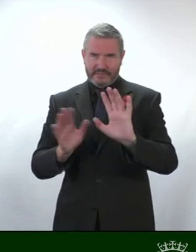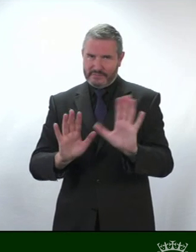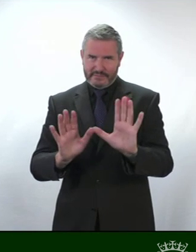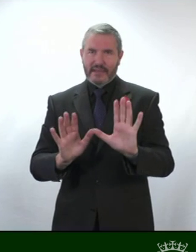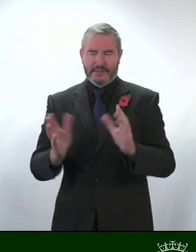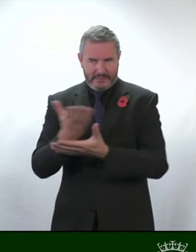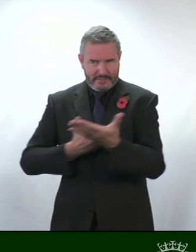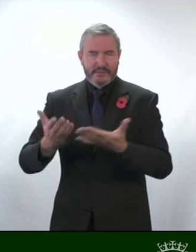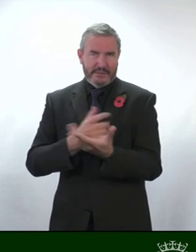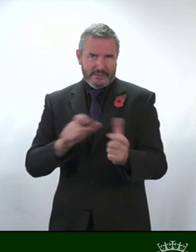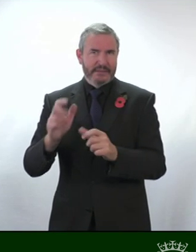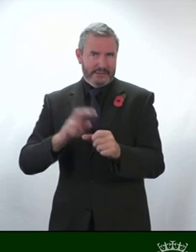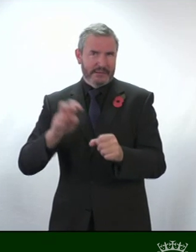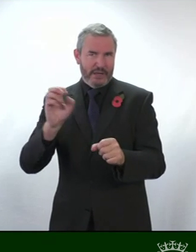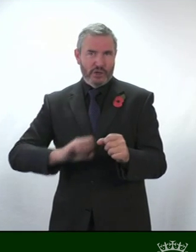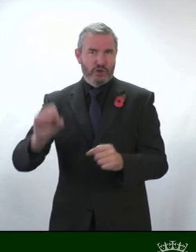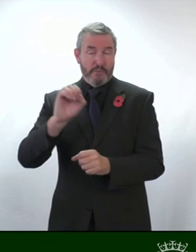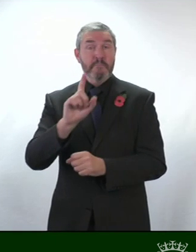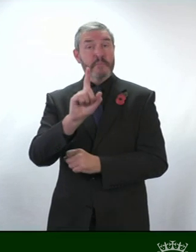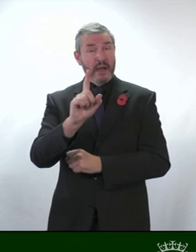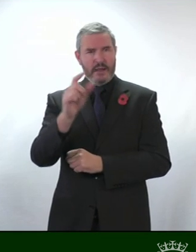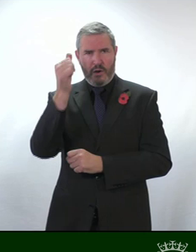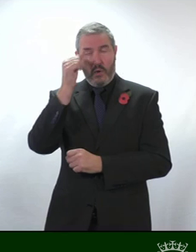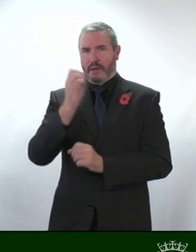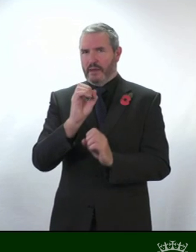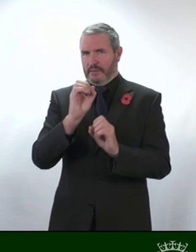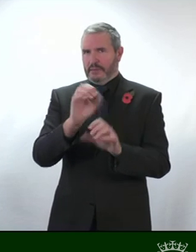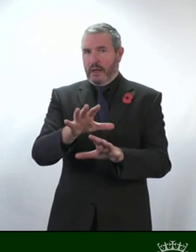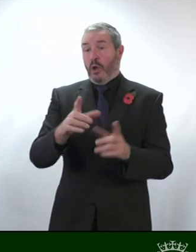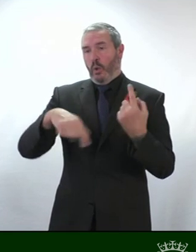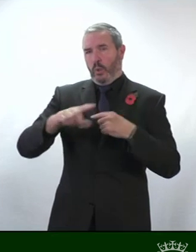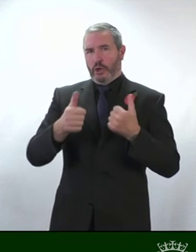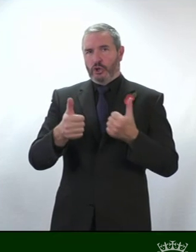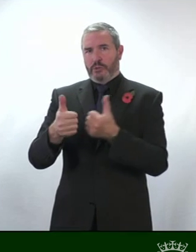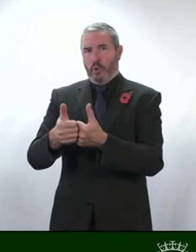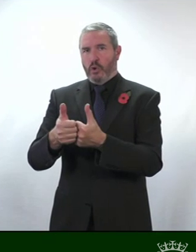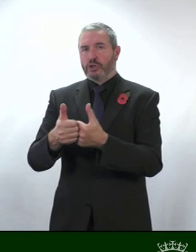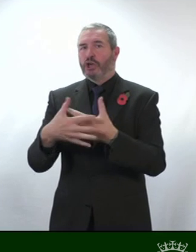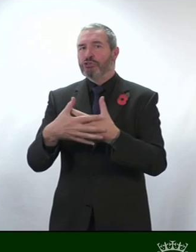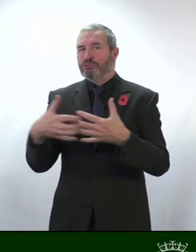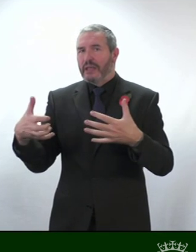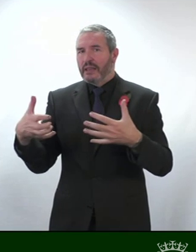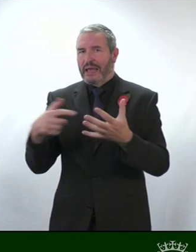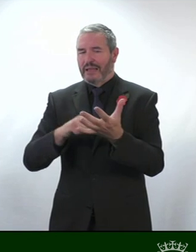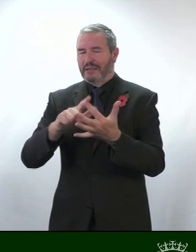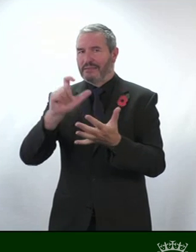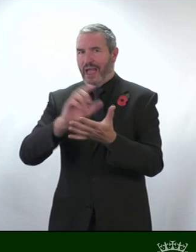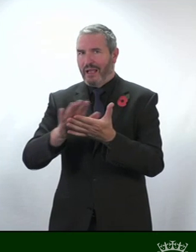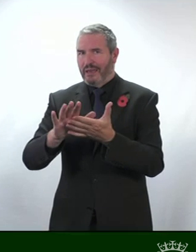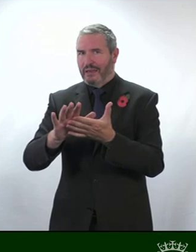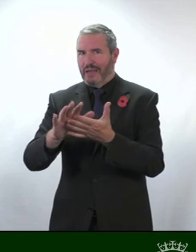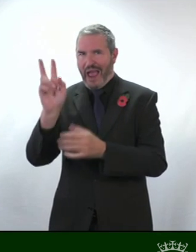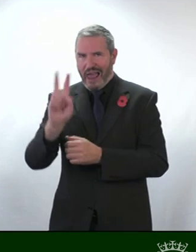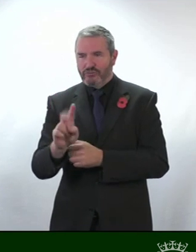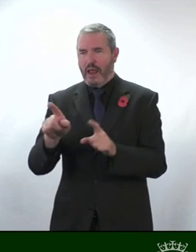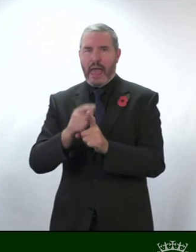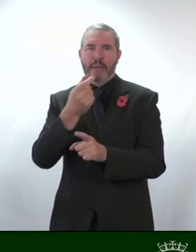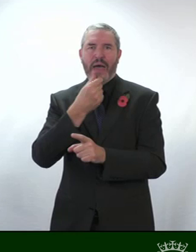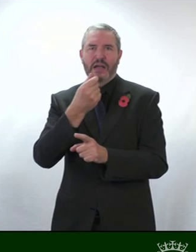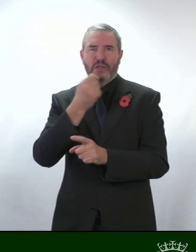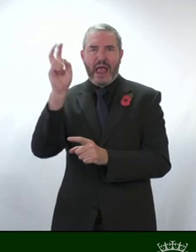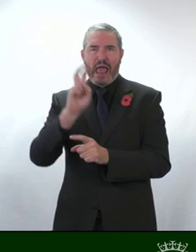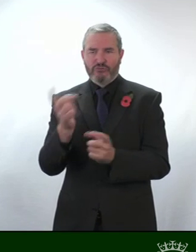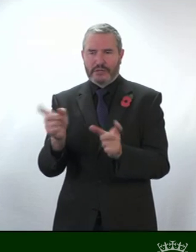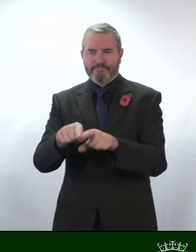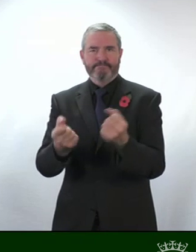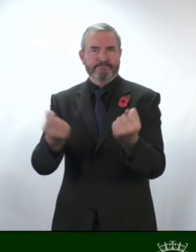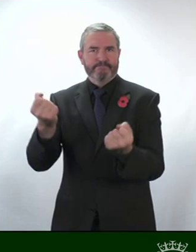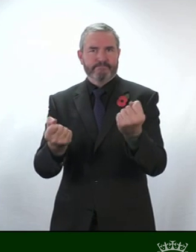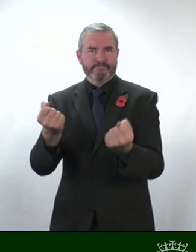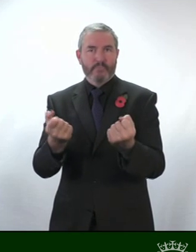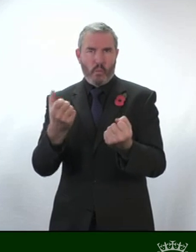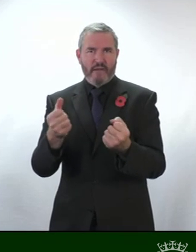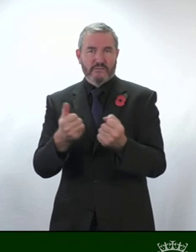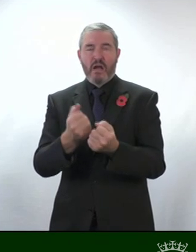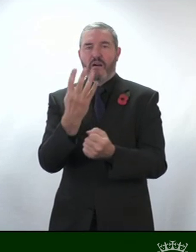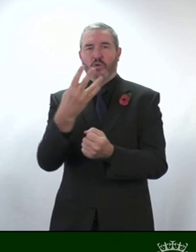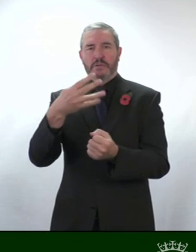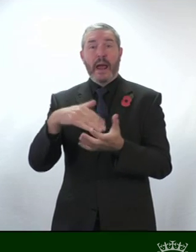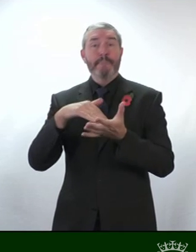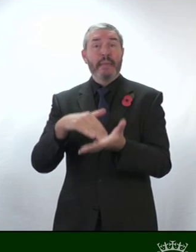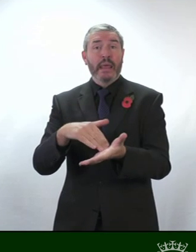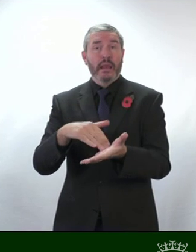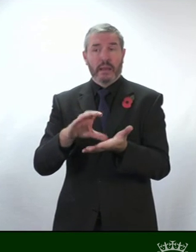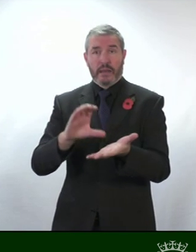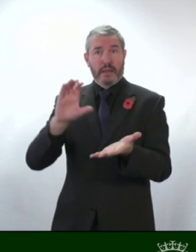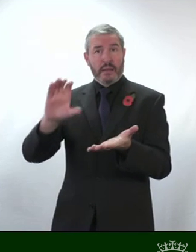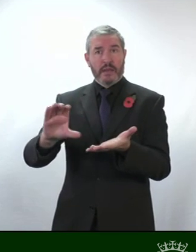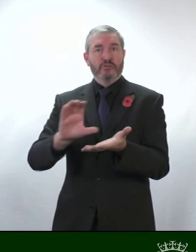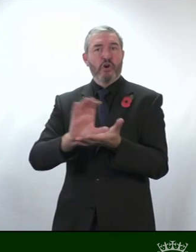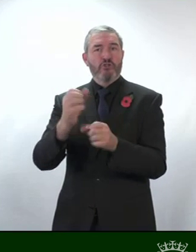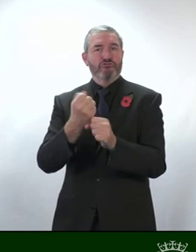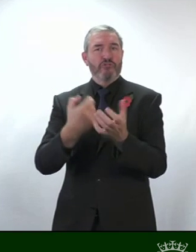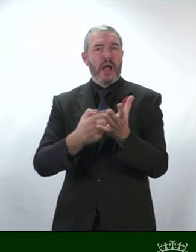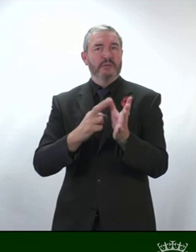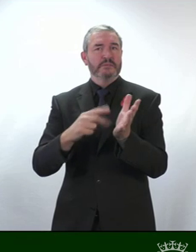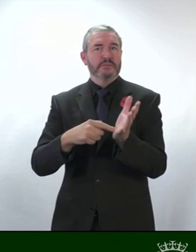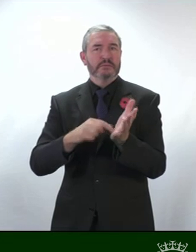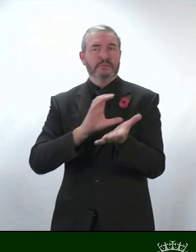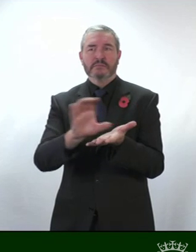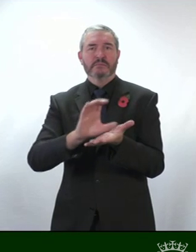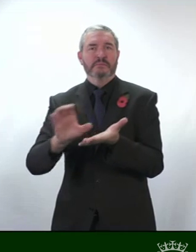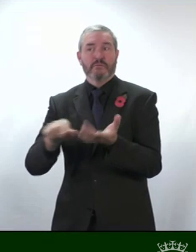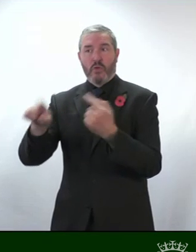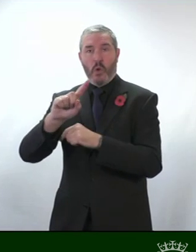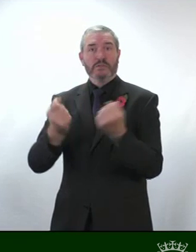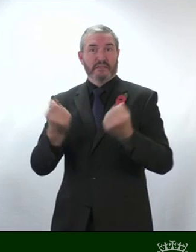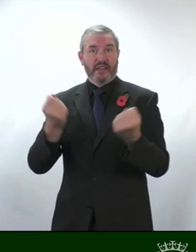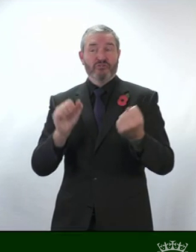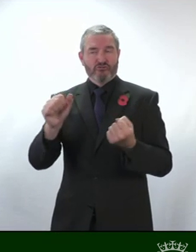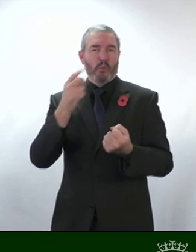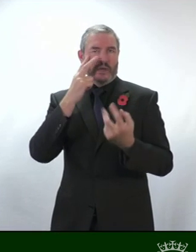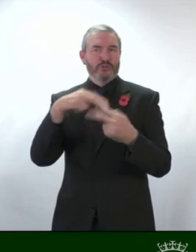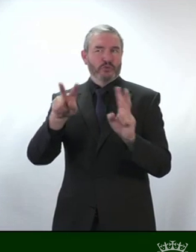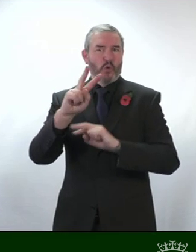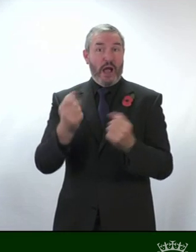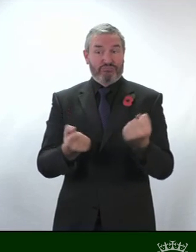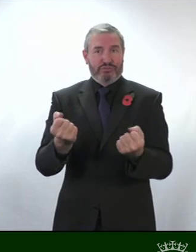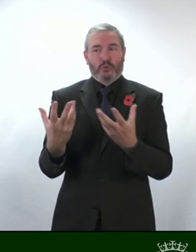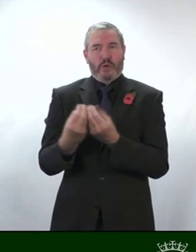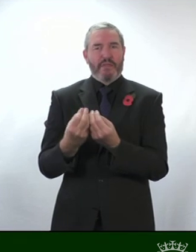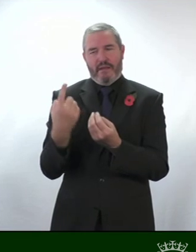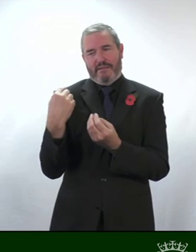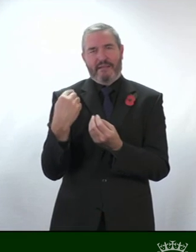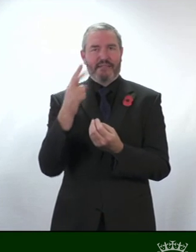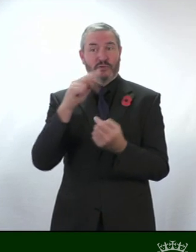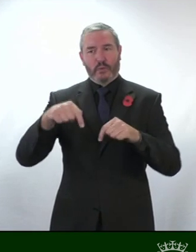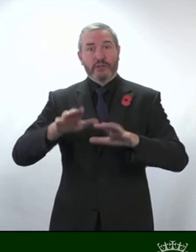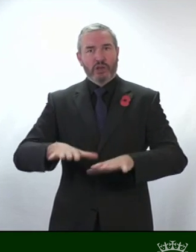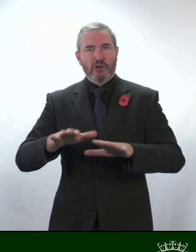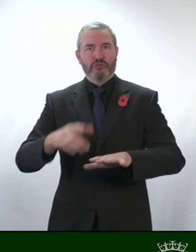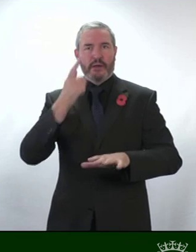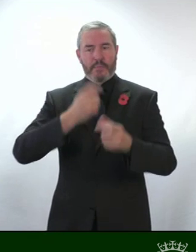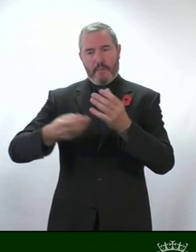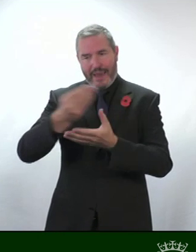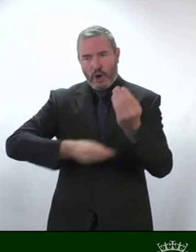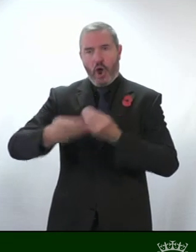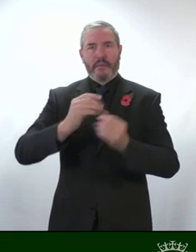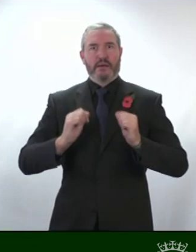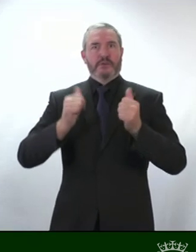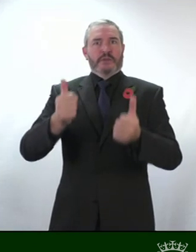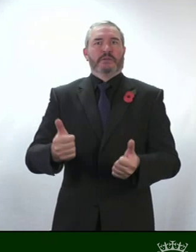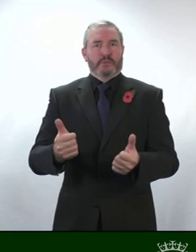What I can tell my hon. Friend is that we are supporting green technology of all kinds, particularly hybrid and battery vehicles, and we have just put another £49 million into grants for exactly the kind of vehicles that he and I have inspected and driven together so that this country can bounce back greener.